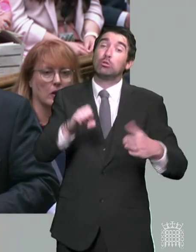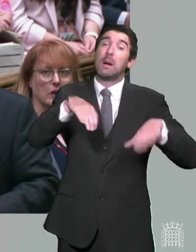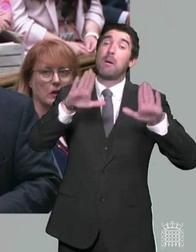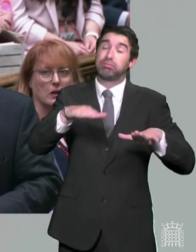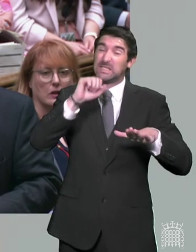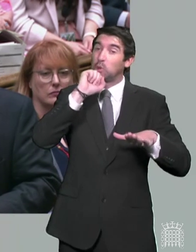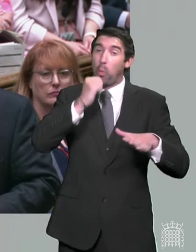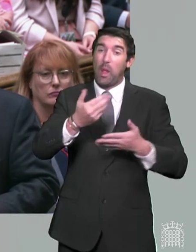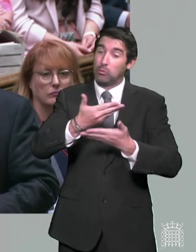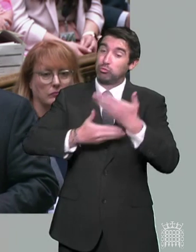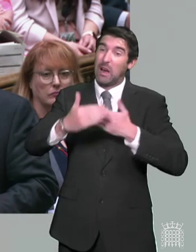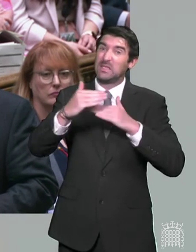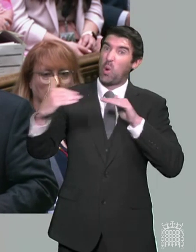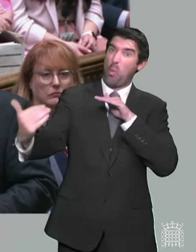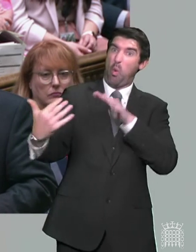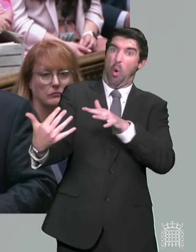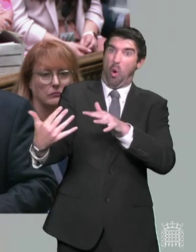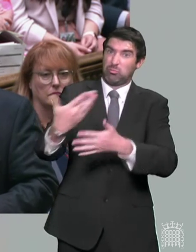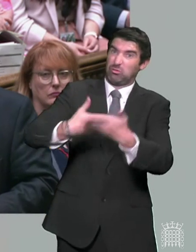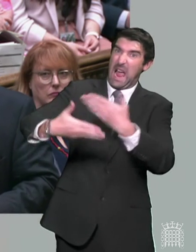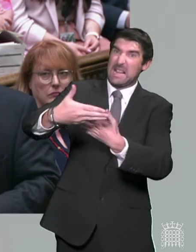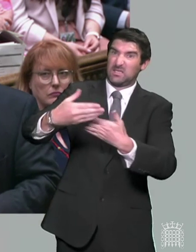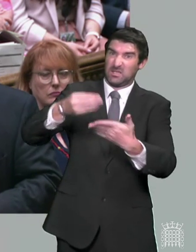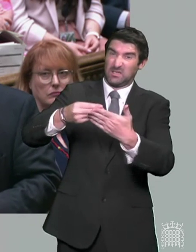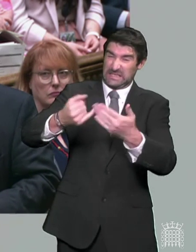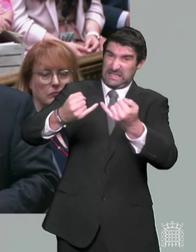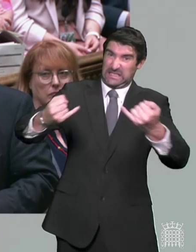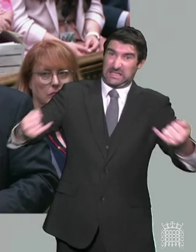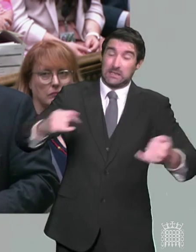That is not a vision for the future of Scotland.